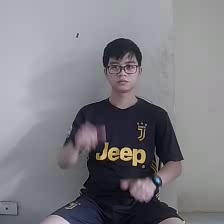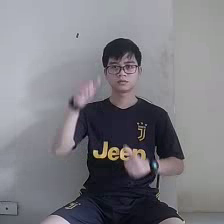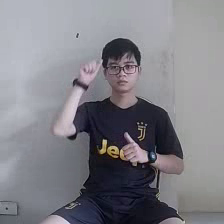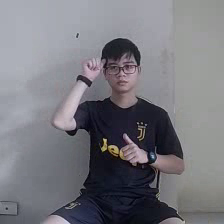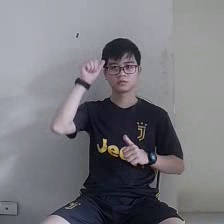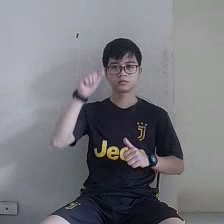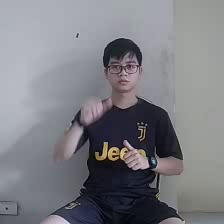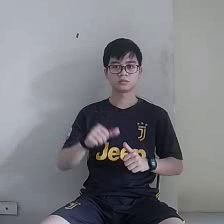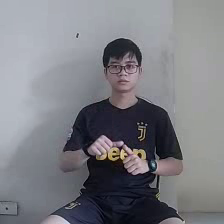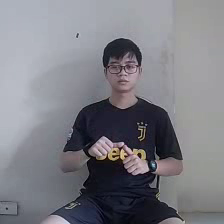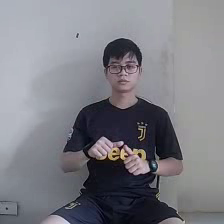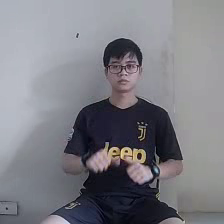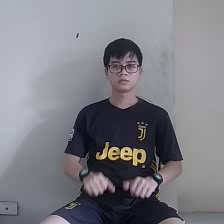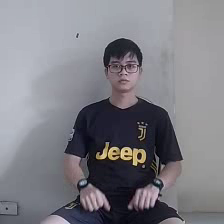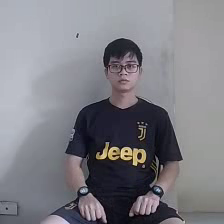Nhớ